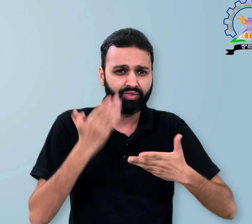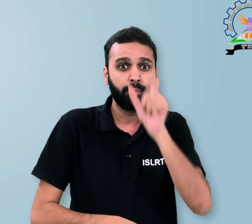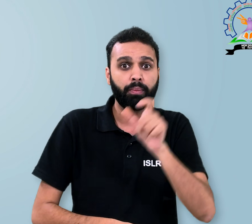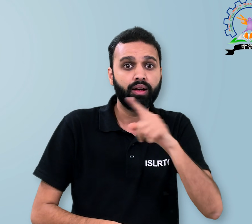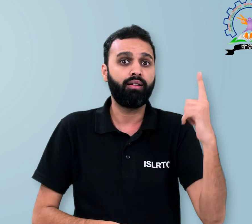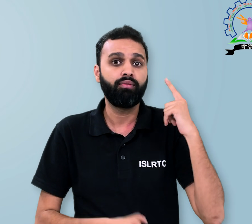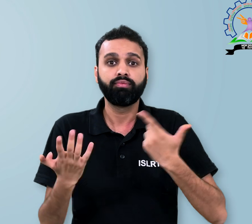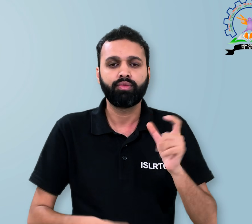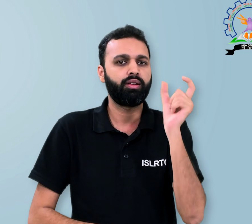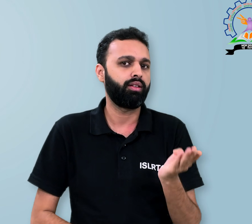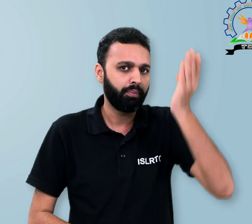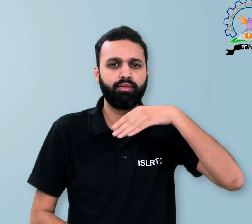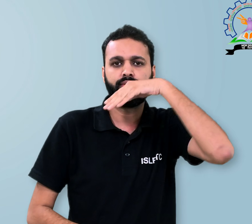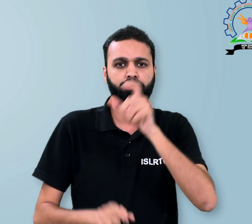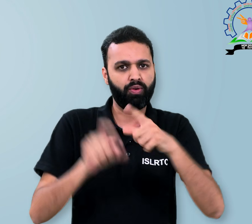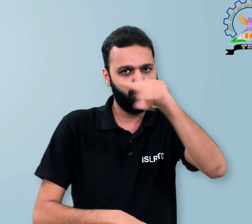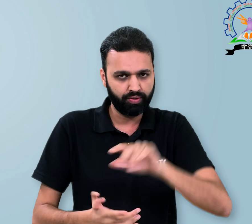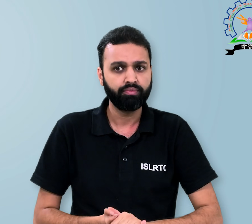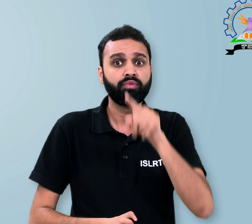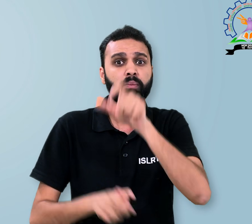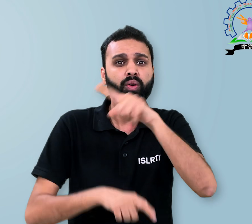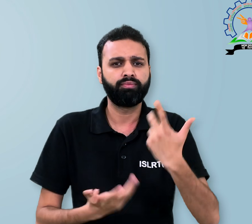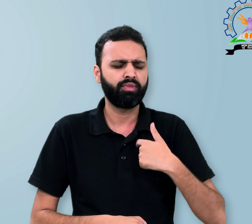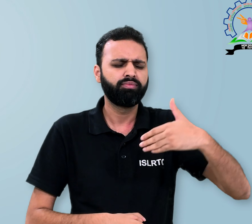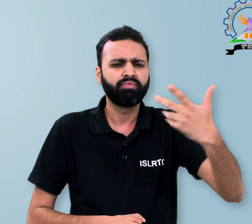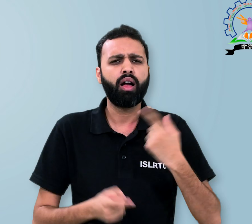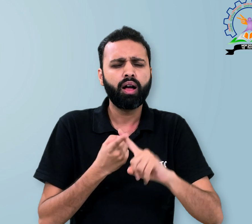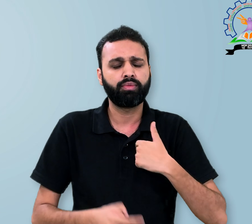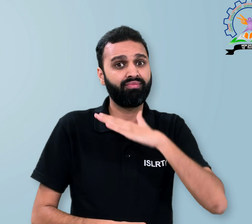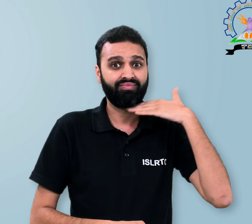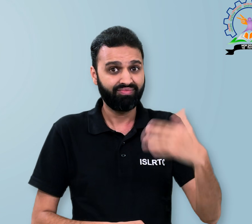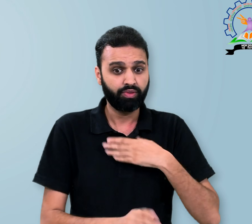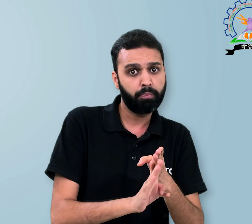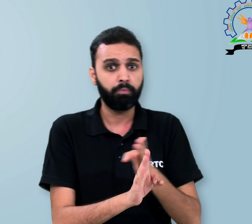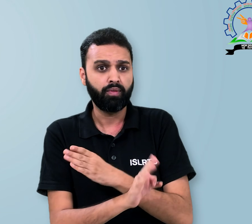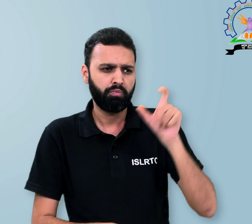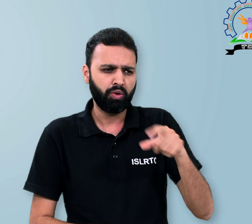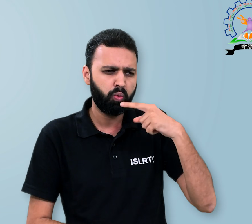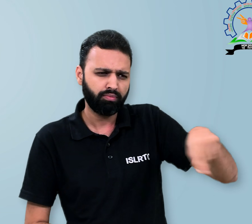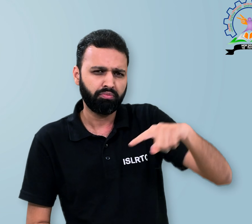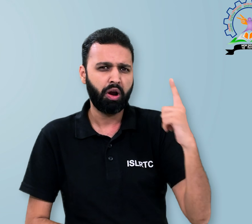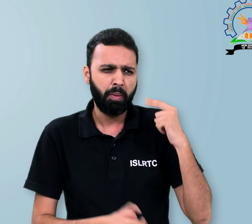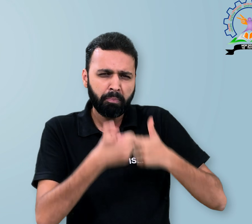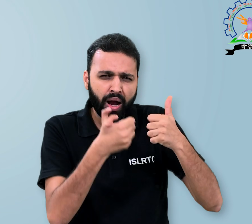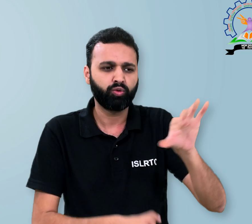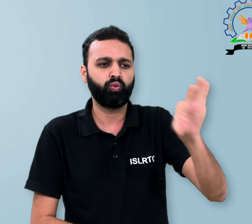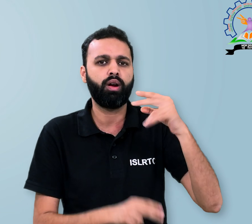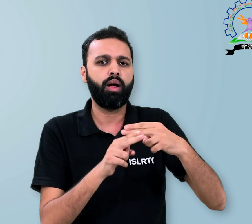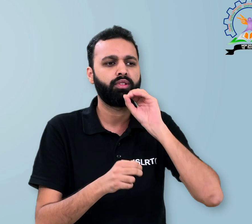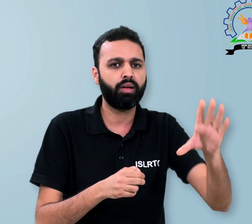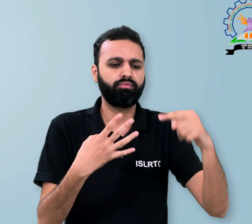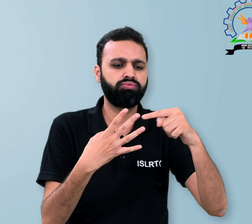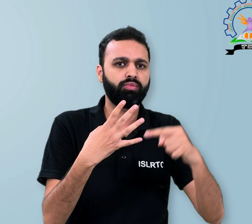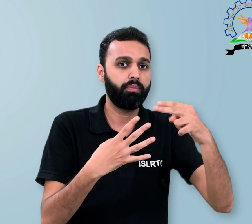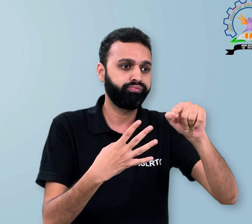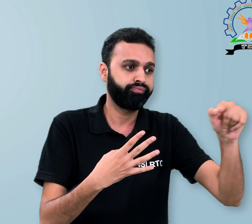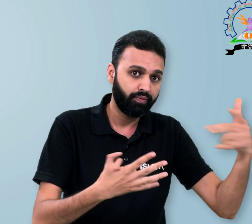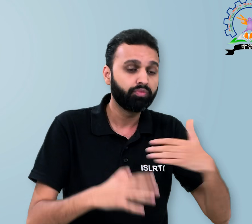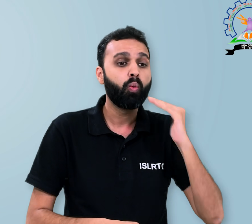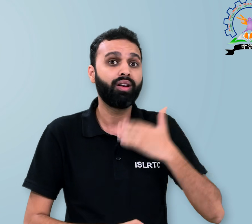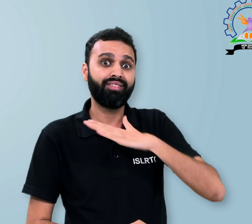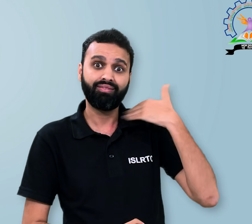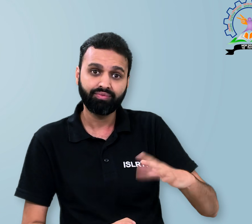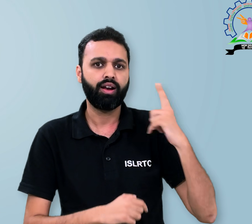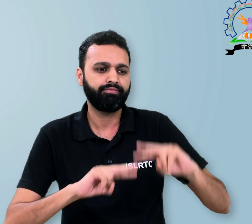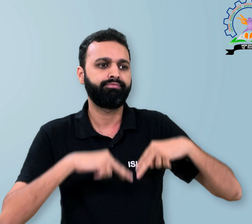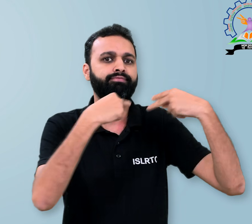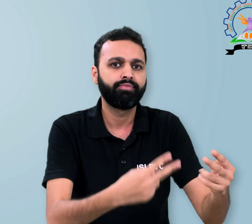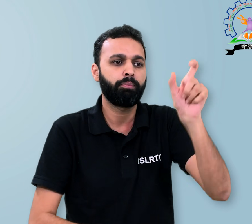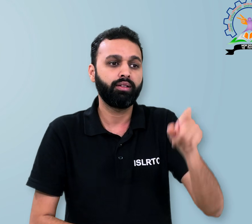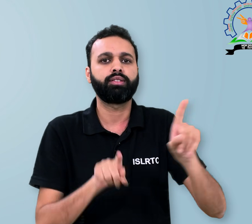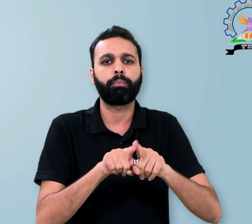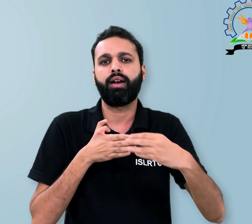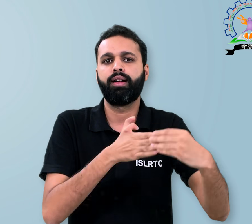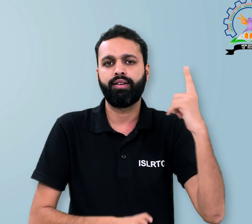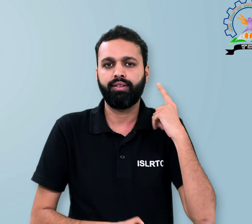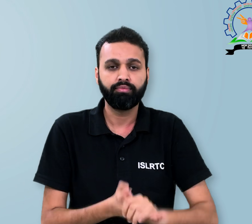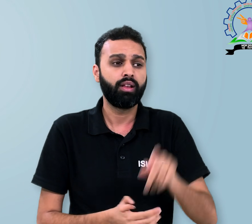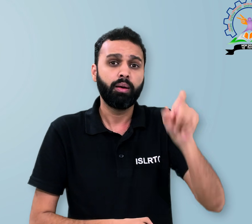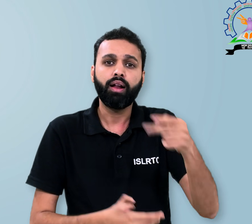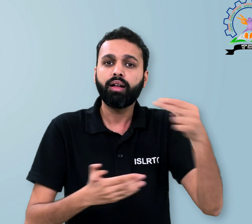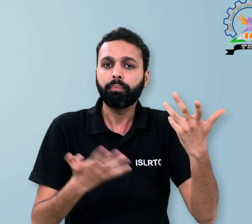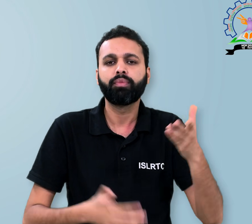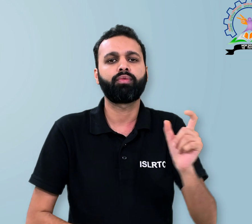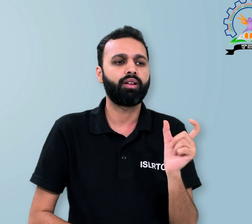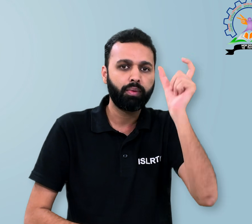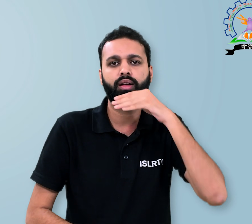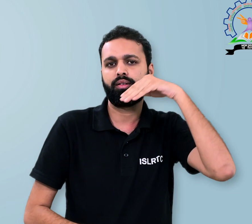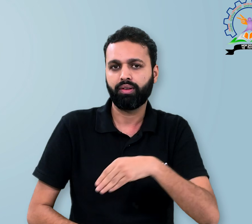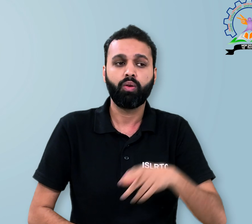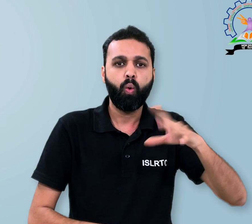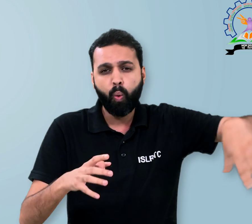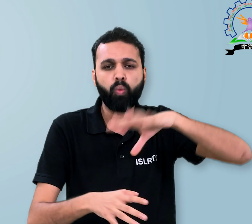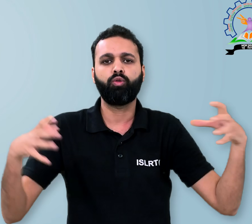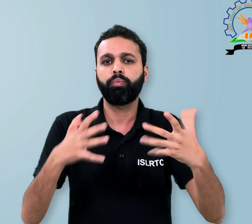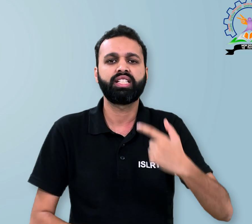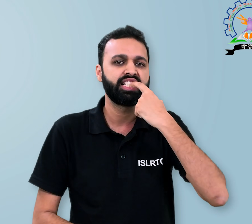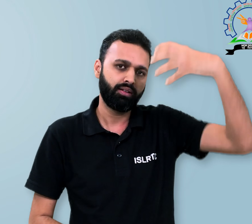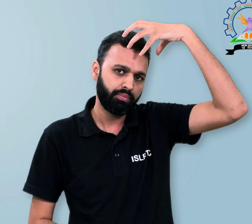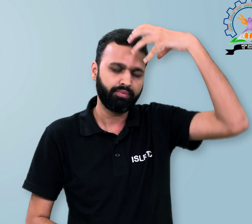They also believe in the Caliphs ( religious leaders) chosen by Prophet Muhammed after him to lead the community.